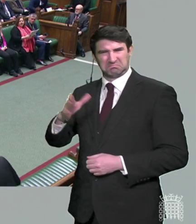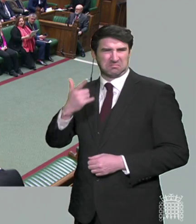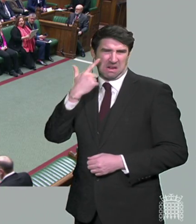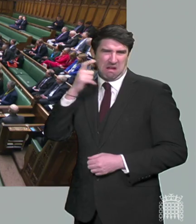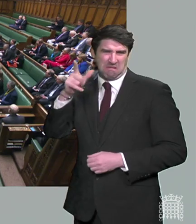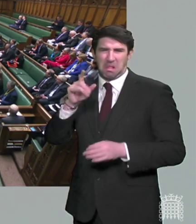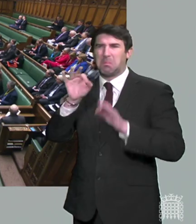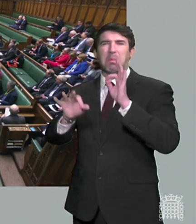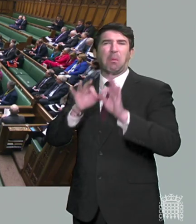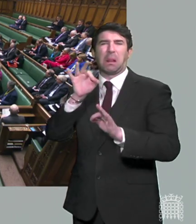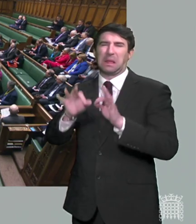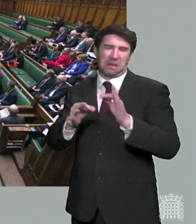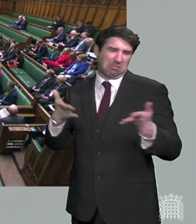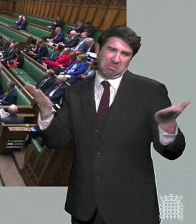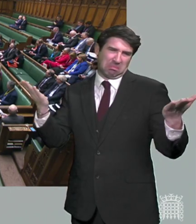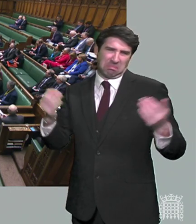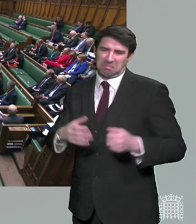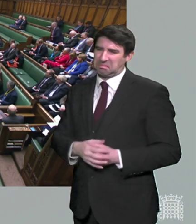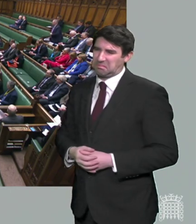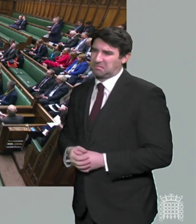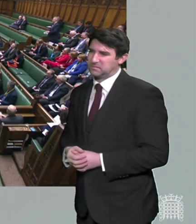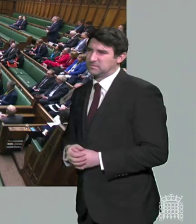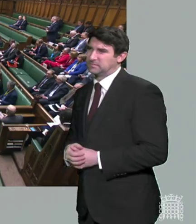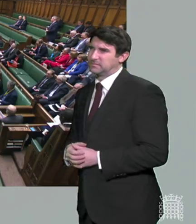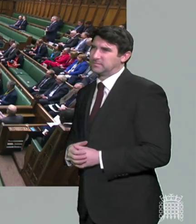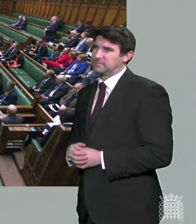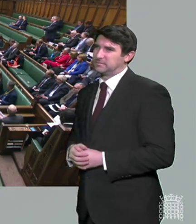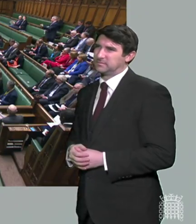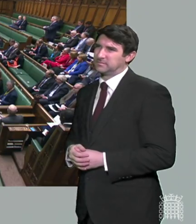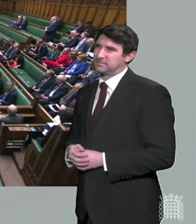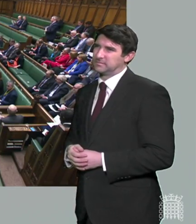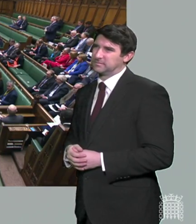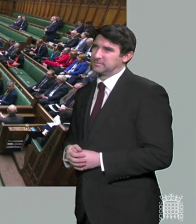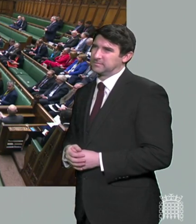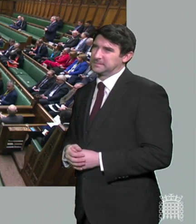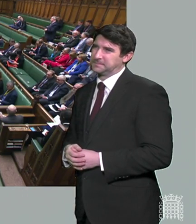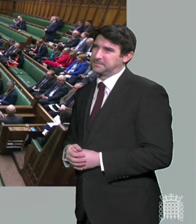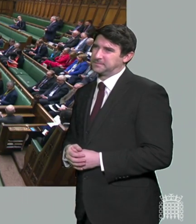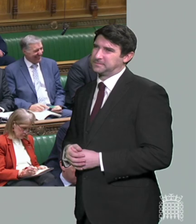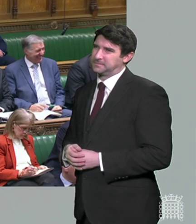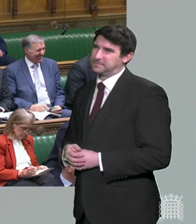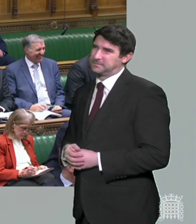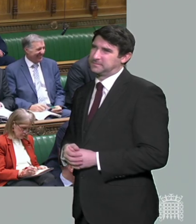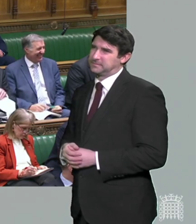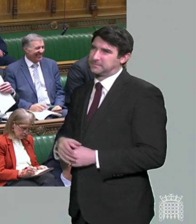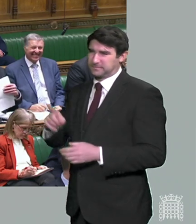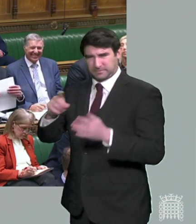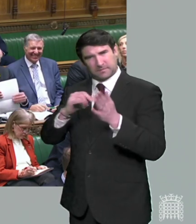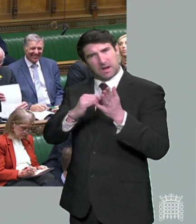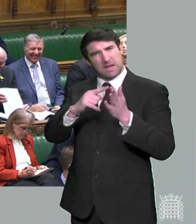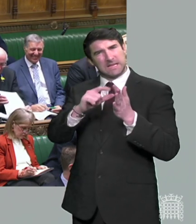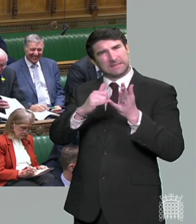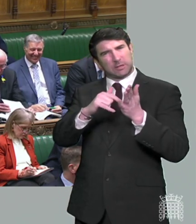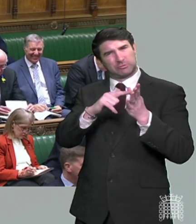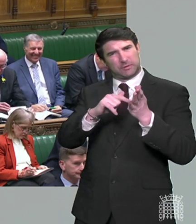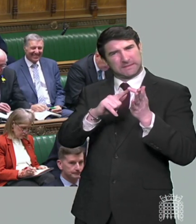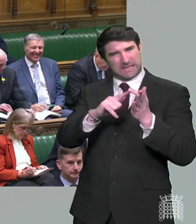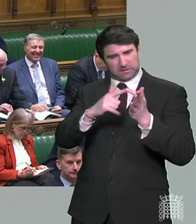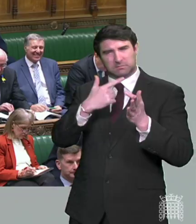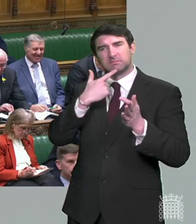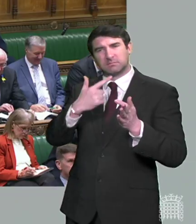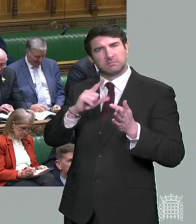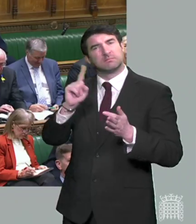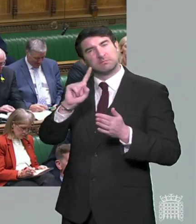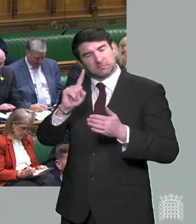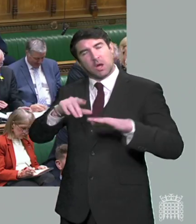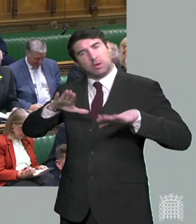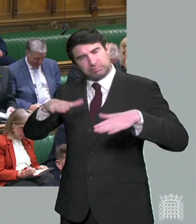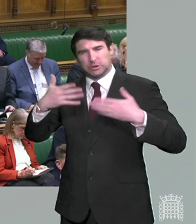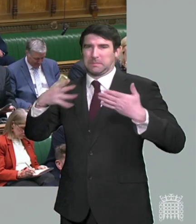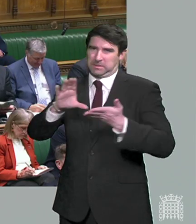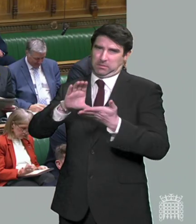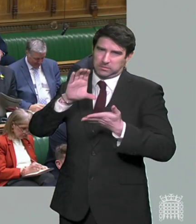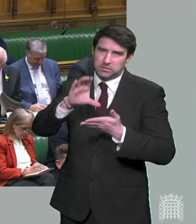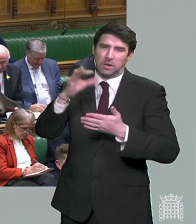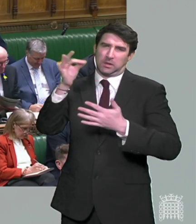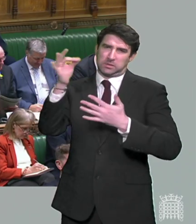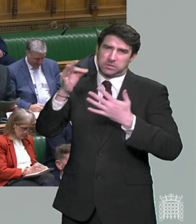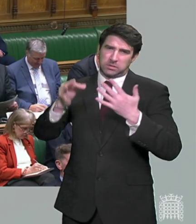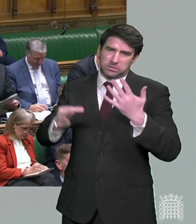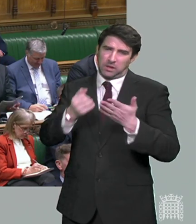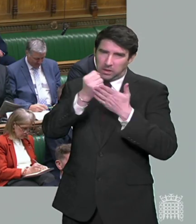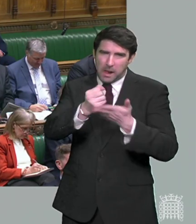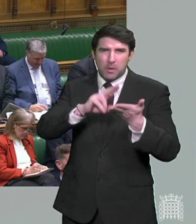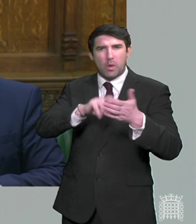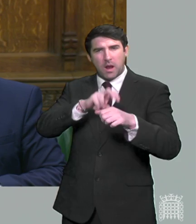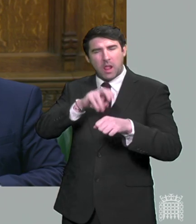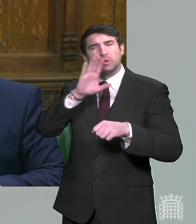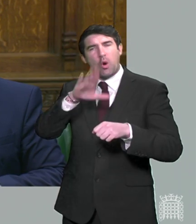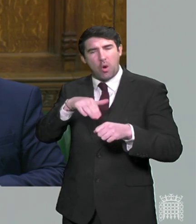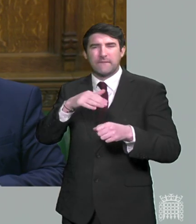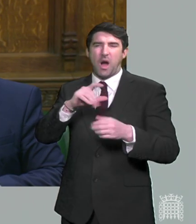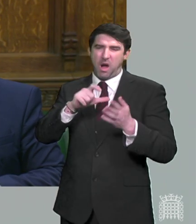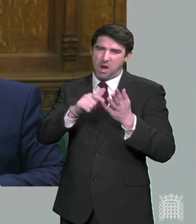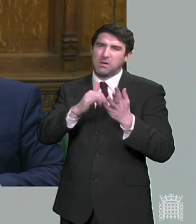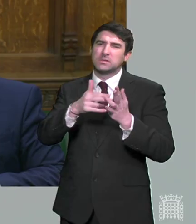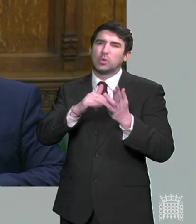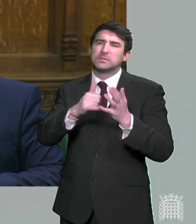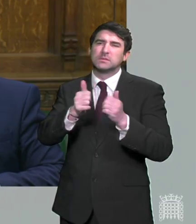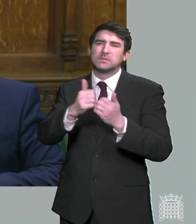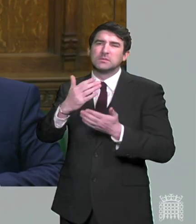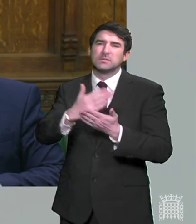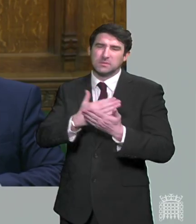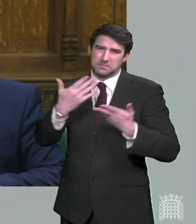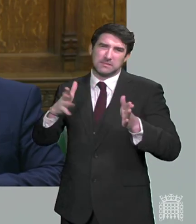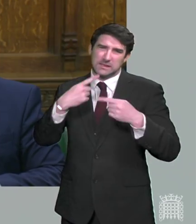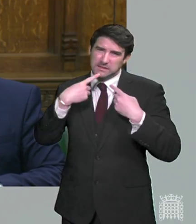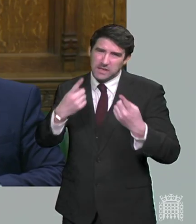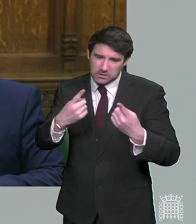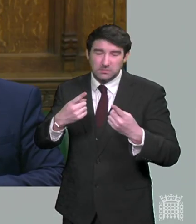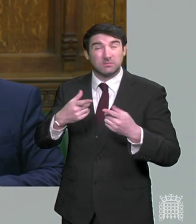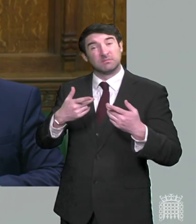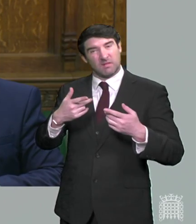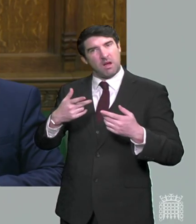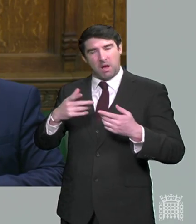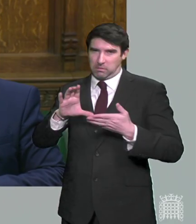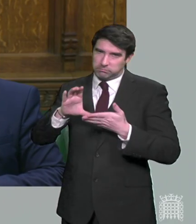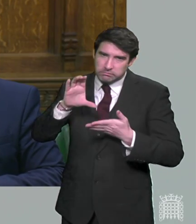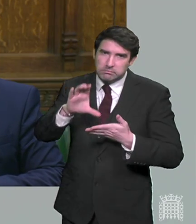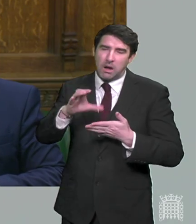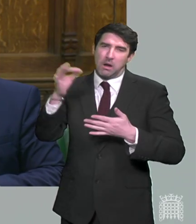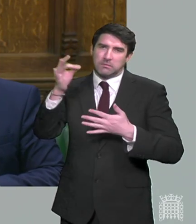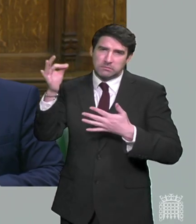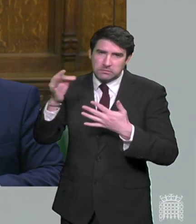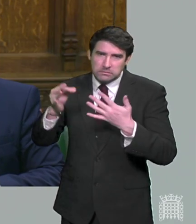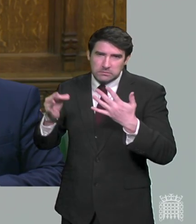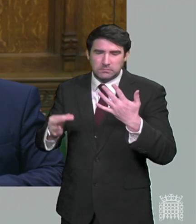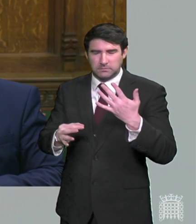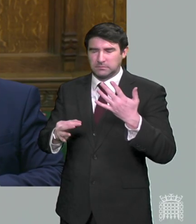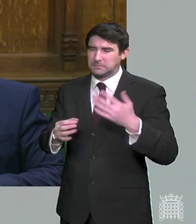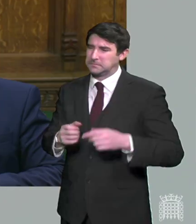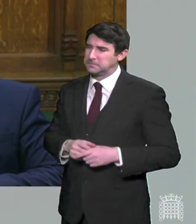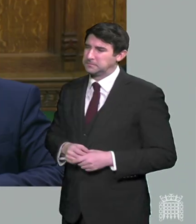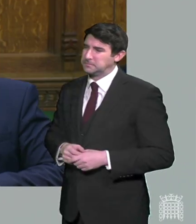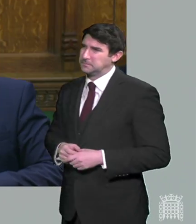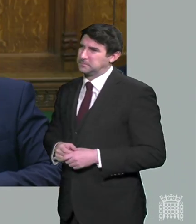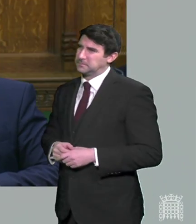I call the leader of the DUP. Sir Jeffrey M. Donaldson The Secretary of State listed the support that the Government are giving to Northern Ireland businesses in relation to the operation of the protocol, and mentioned many millions of pounds that are being expended for that purpose.